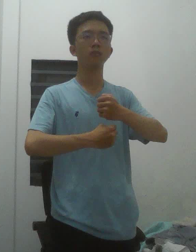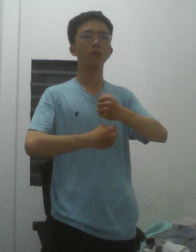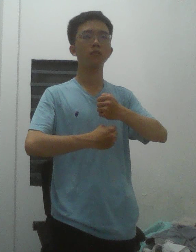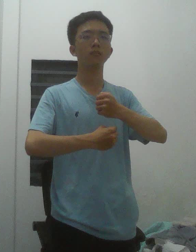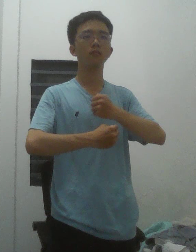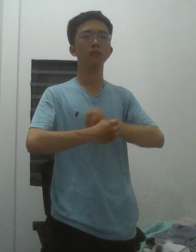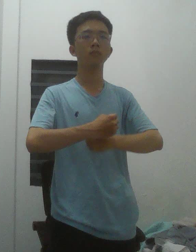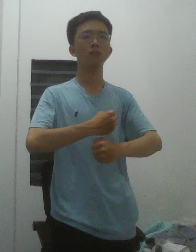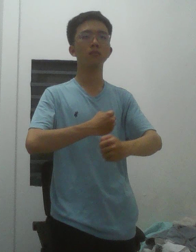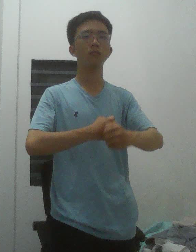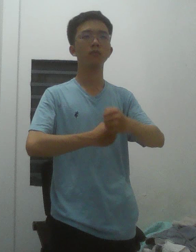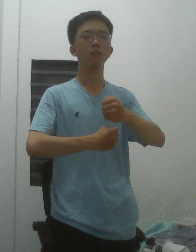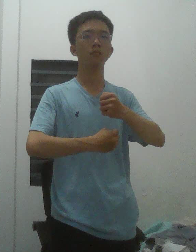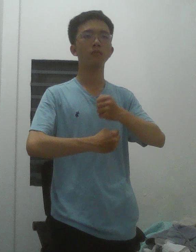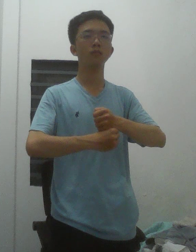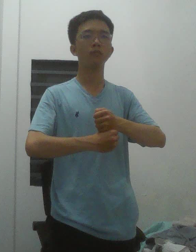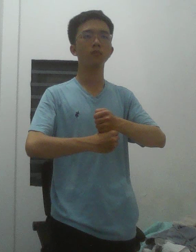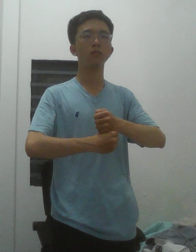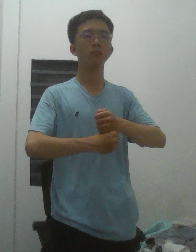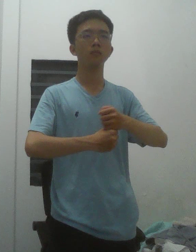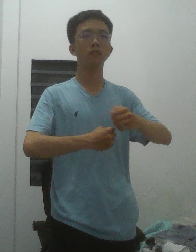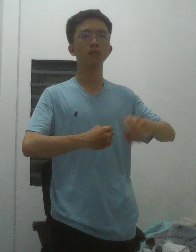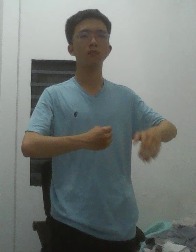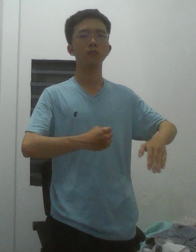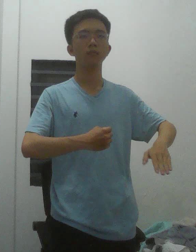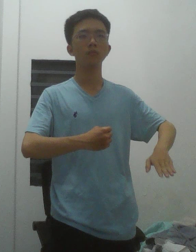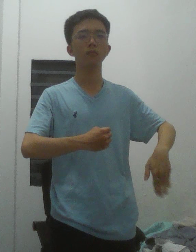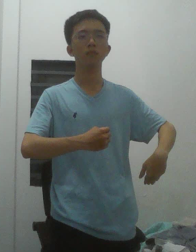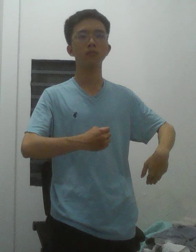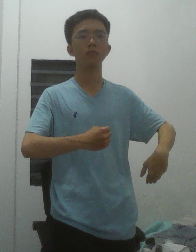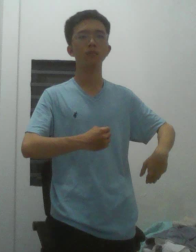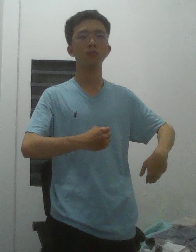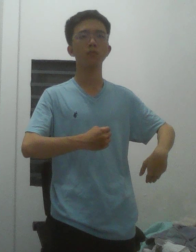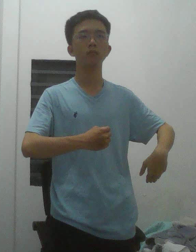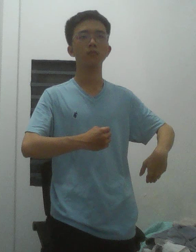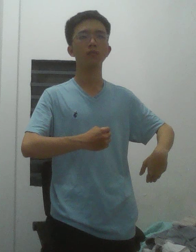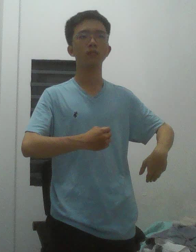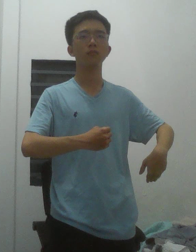nam sau